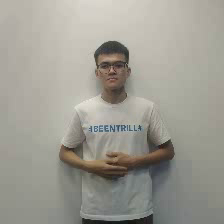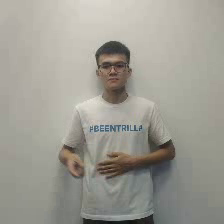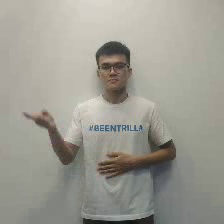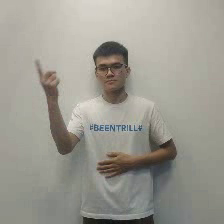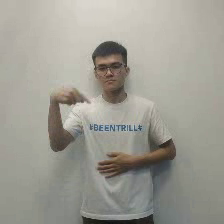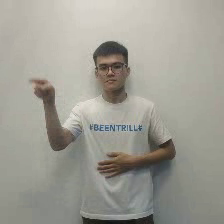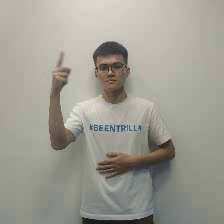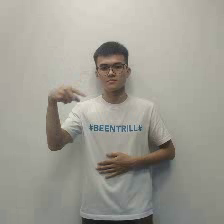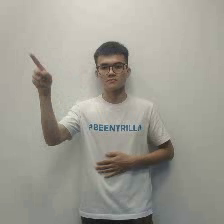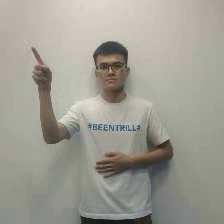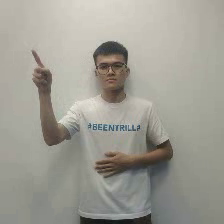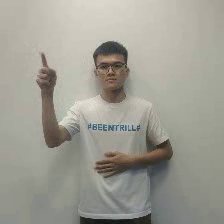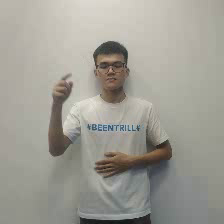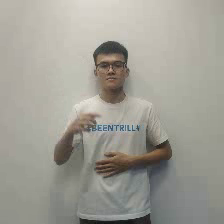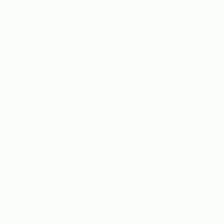Họ